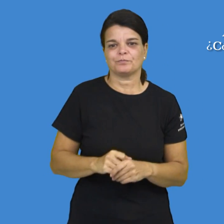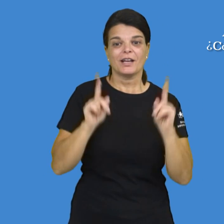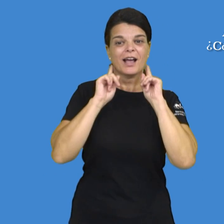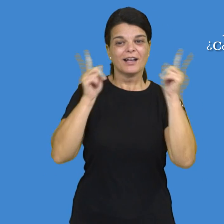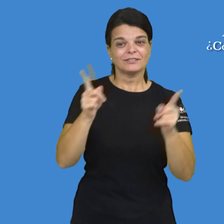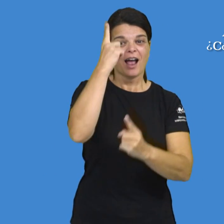caso